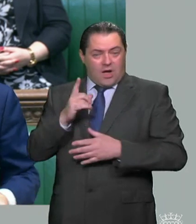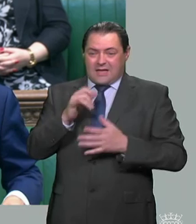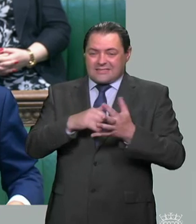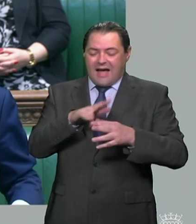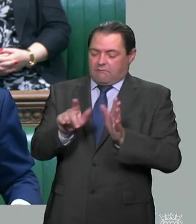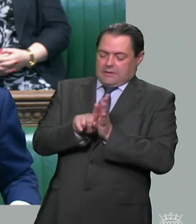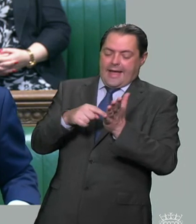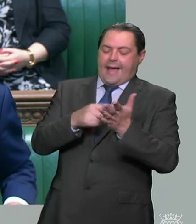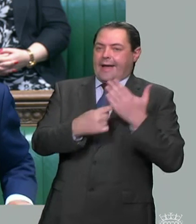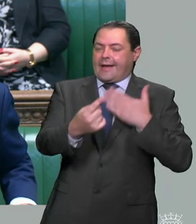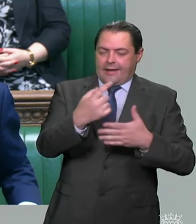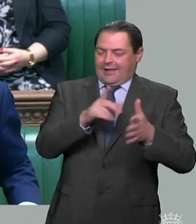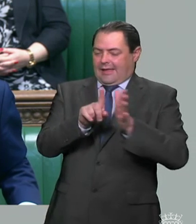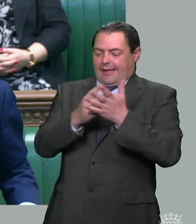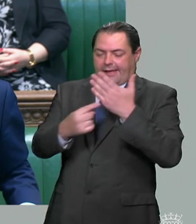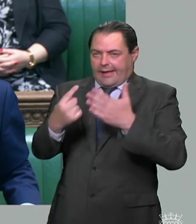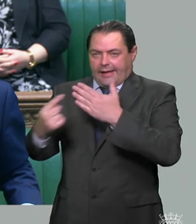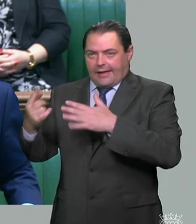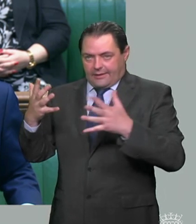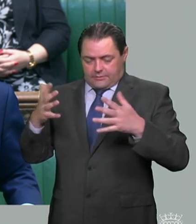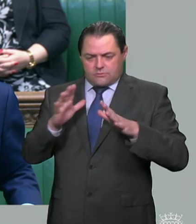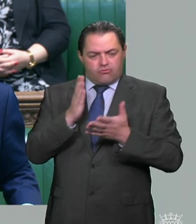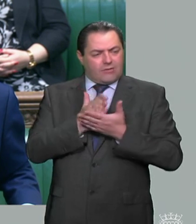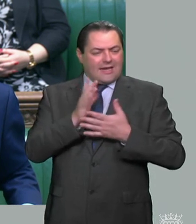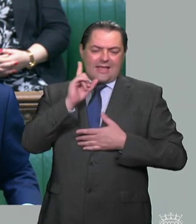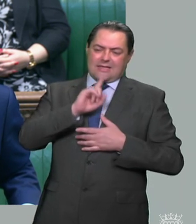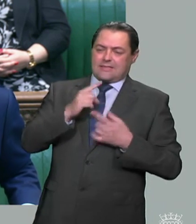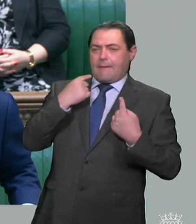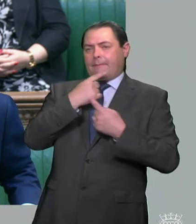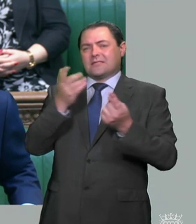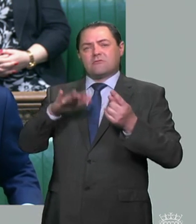Let me turn to the question of exemptions. Yesterday, the messages coming out of No.